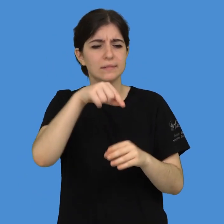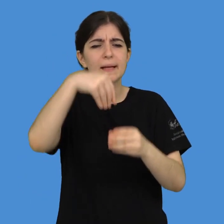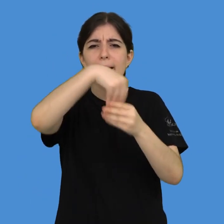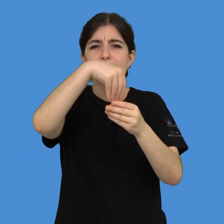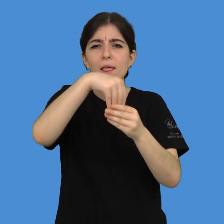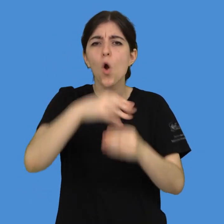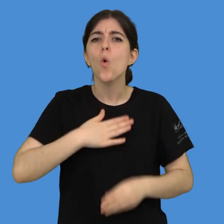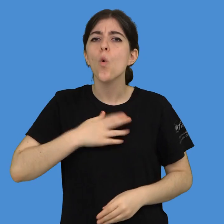dentro